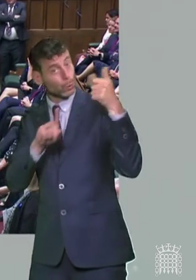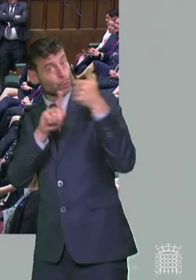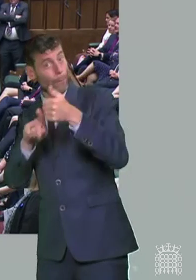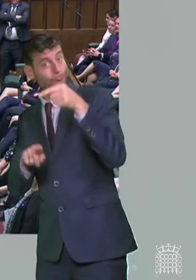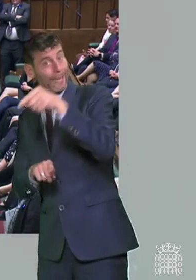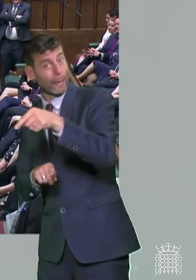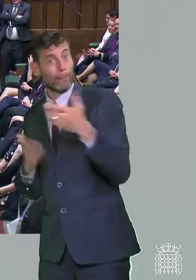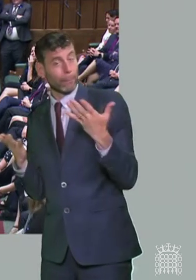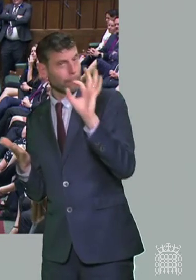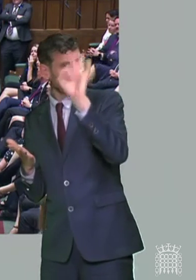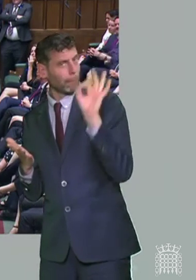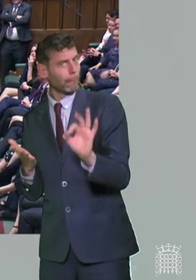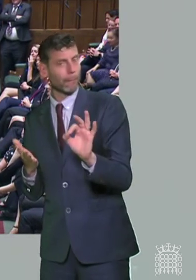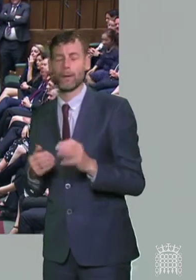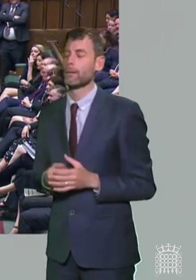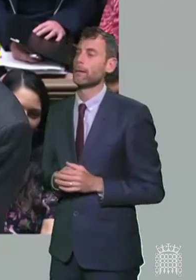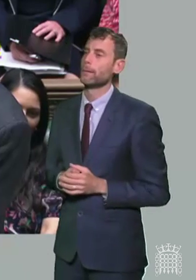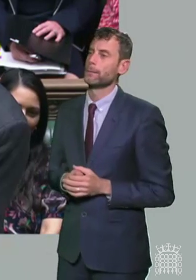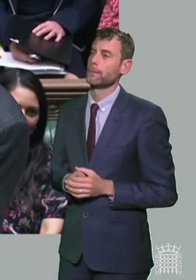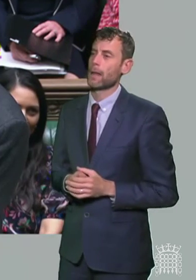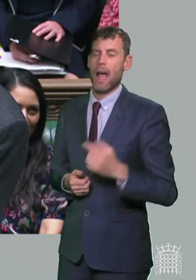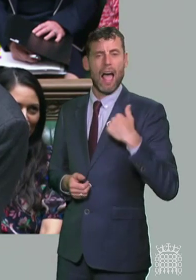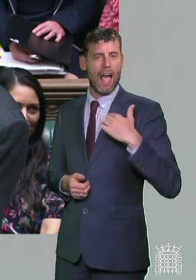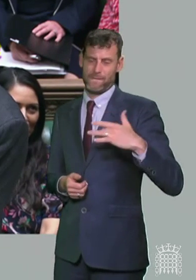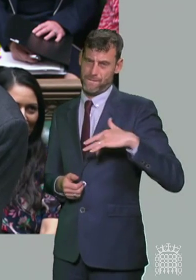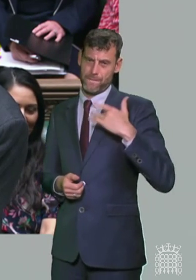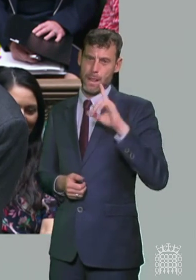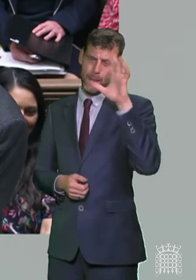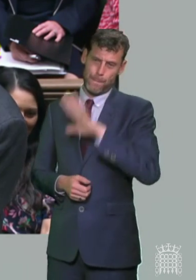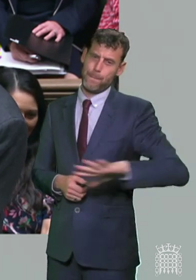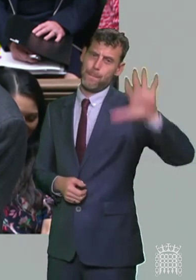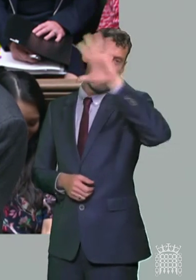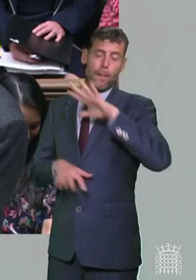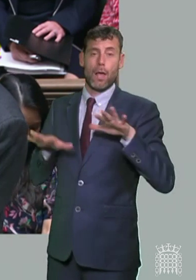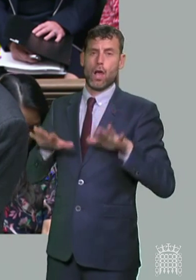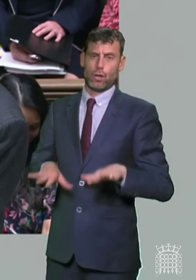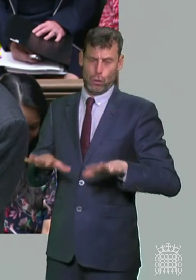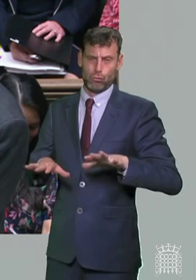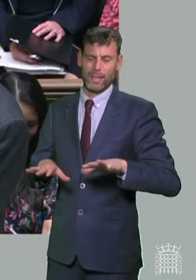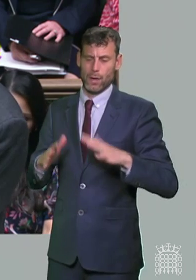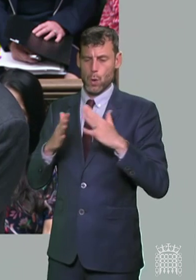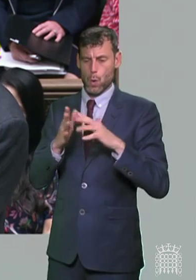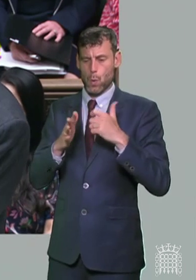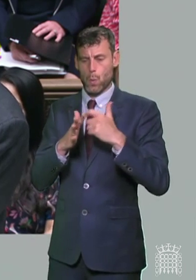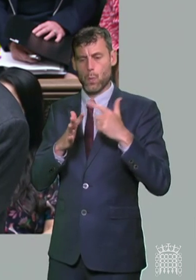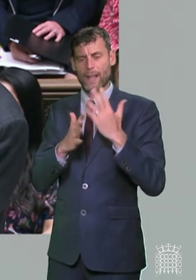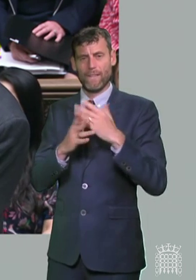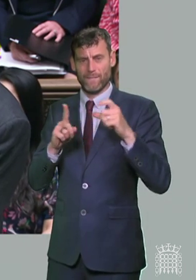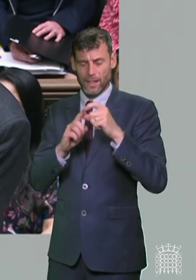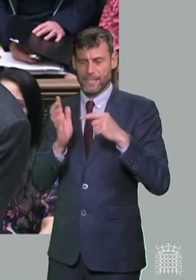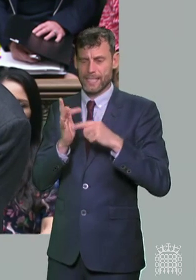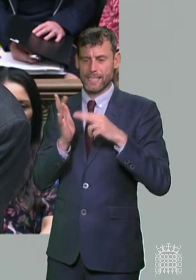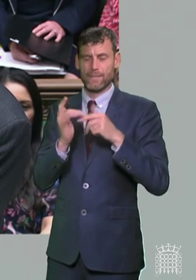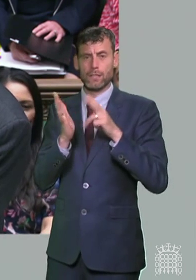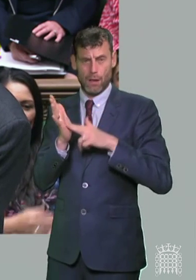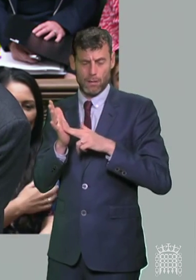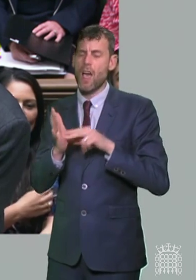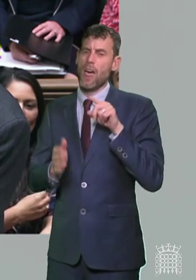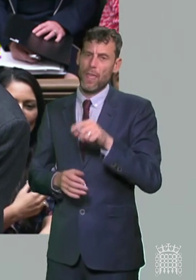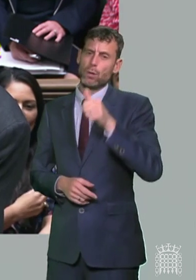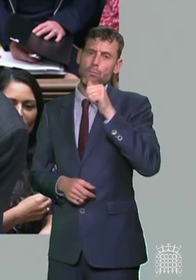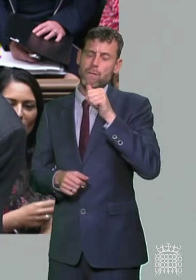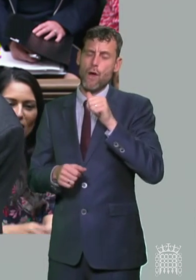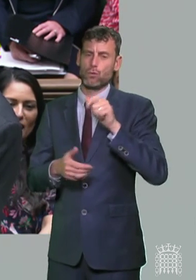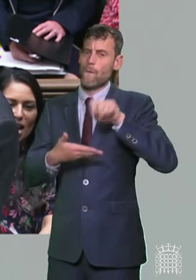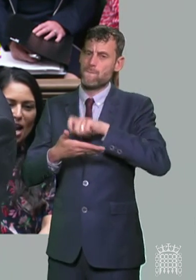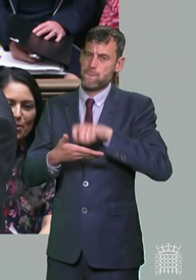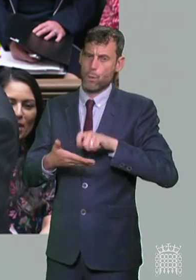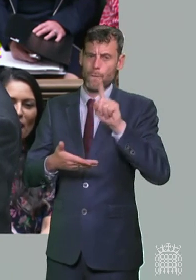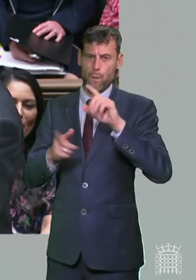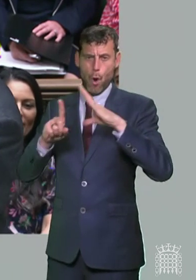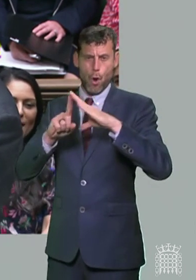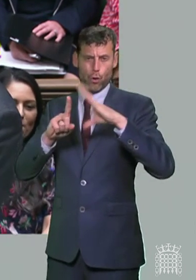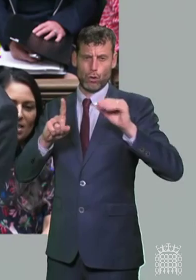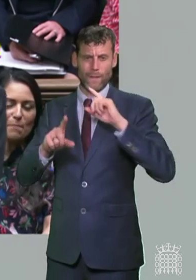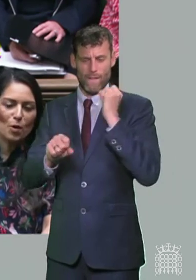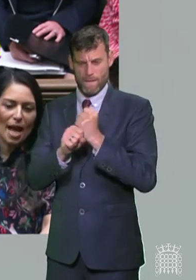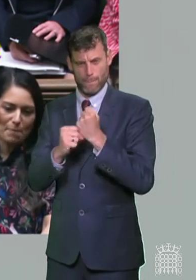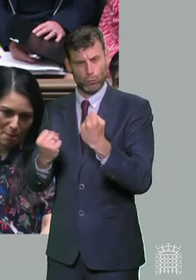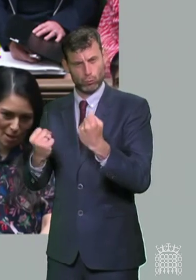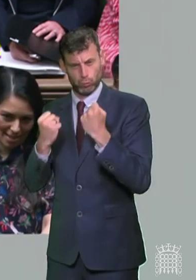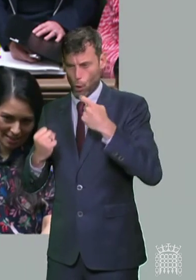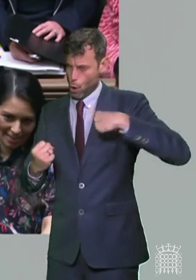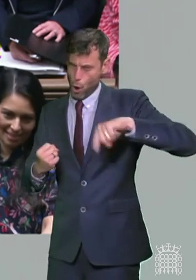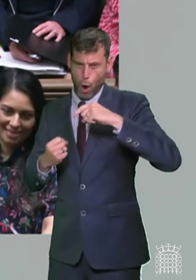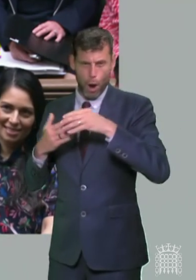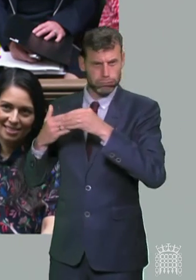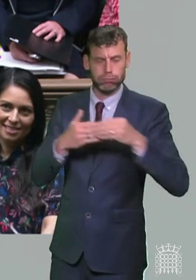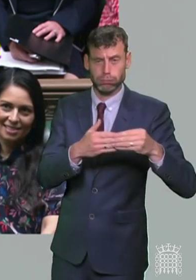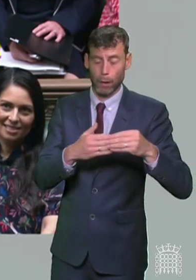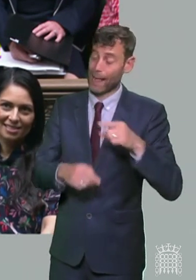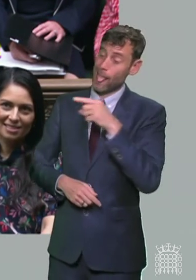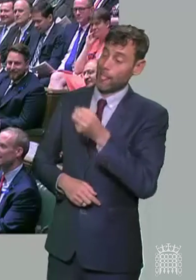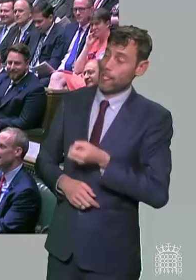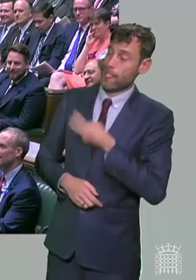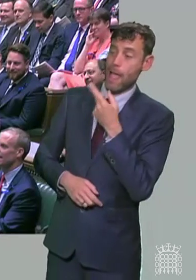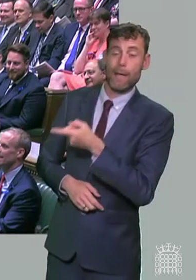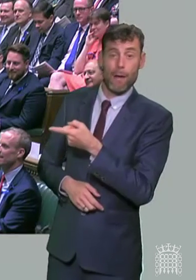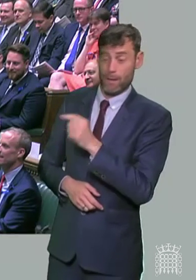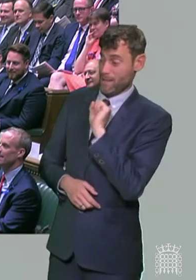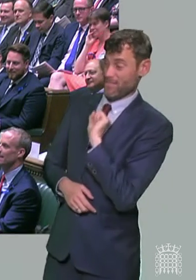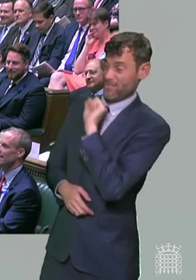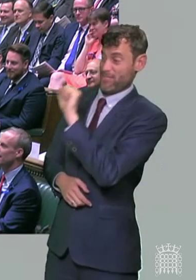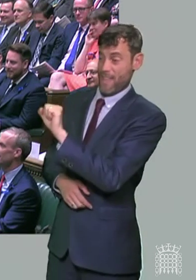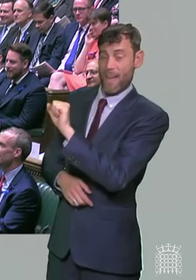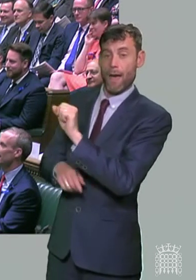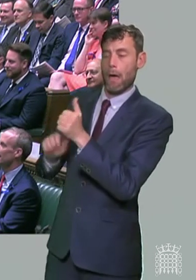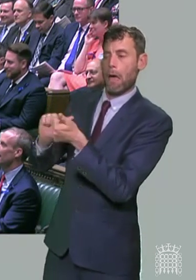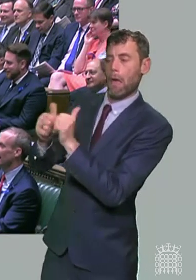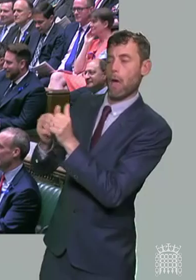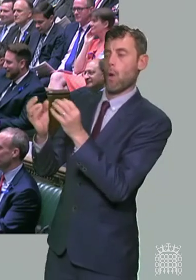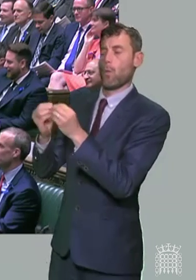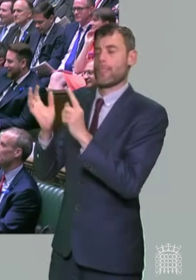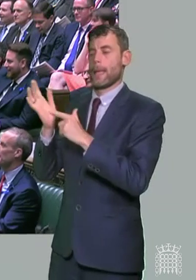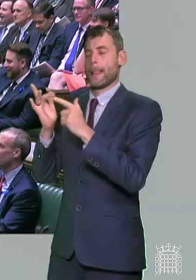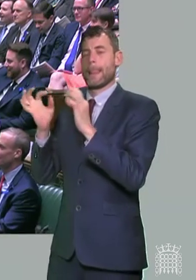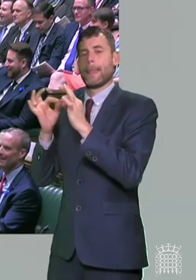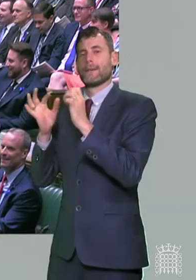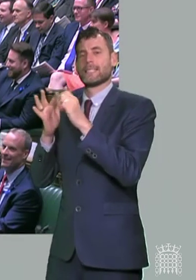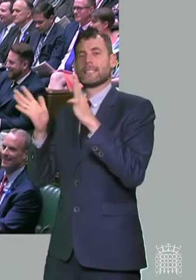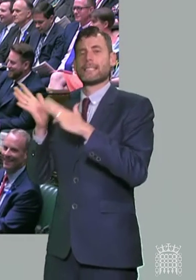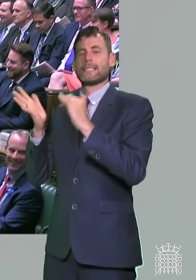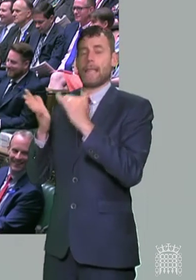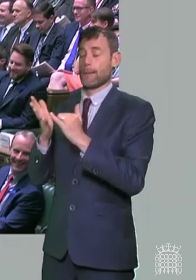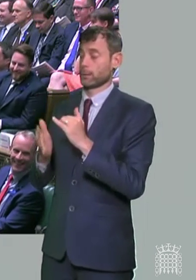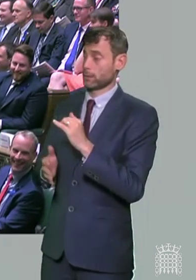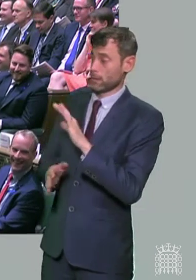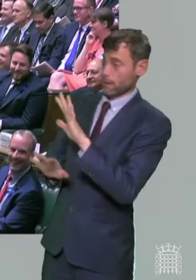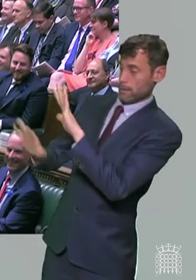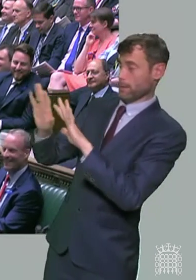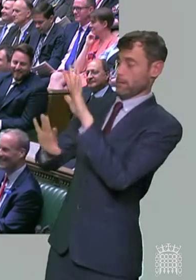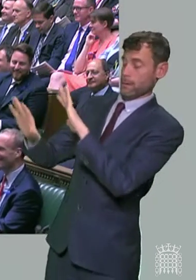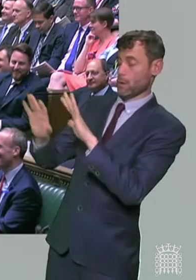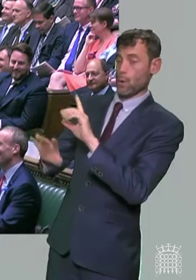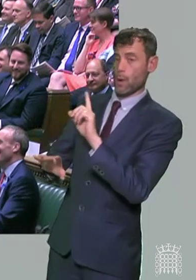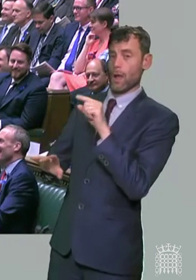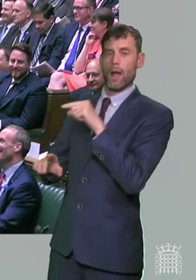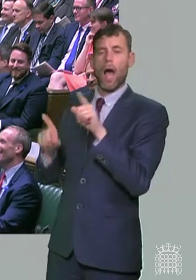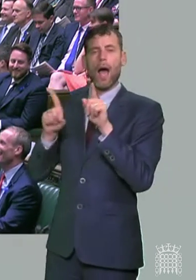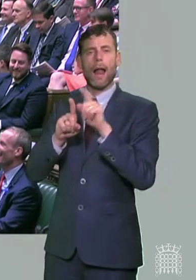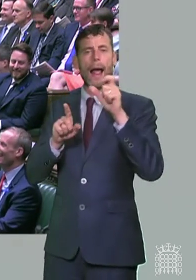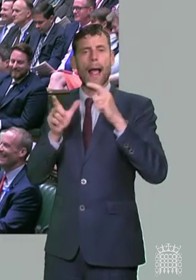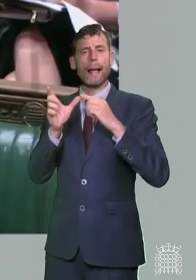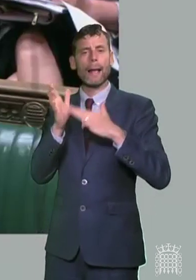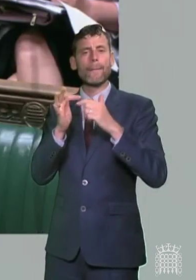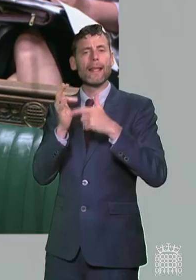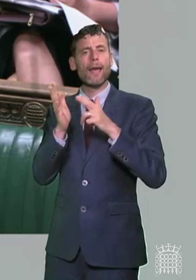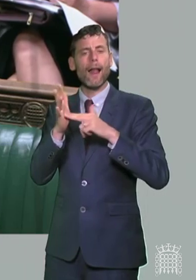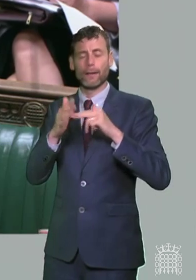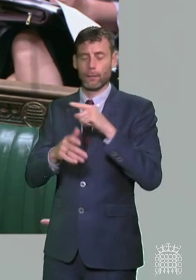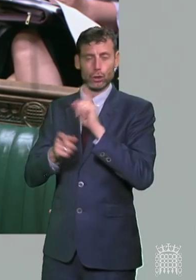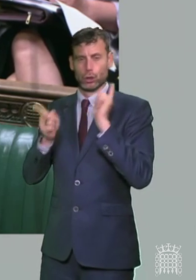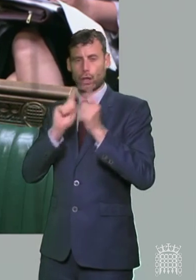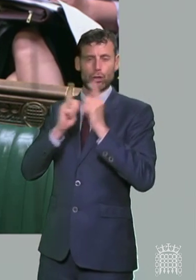I have absolutely no doubt that the people of this country, and the people of Wakefield and of Tiverton and Honiton, would much rather vote for a solid Conservative Government than a Labour party and its enablers and acolytes in the Liberal Democrats—the karma chameleons of British politics—when the leader of the Labour party has not even got the gumption